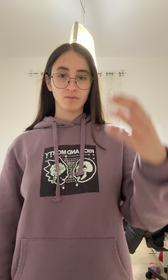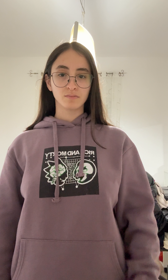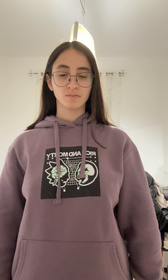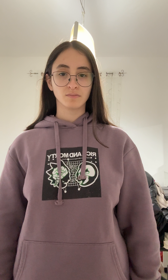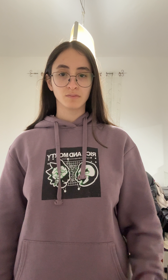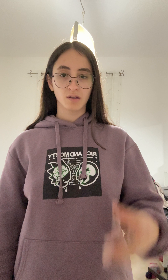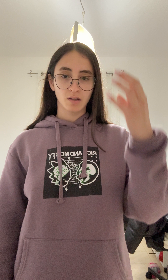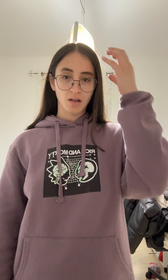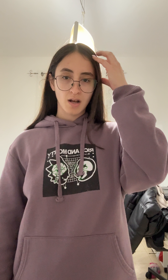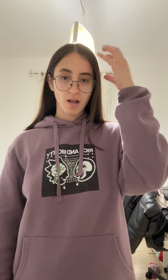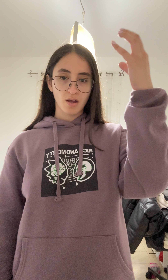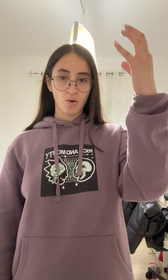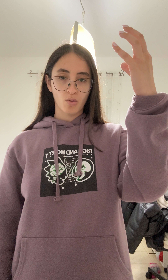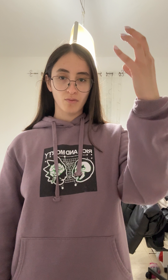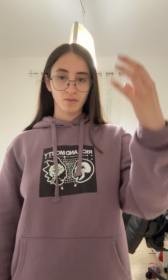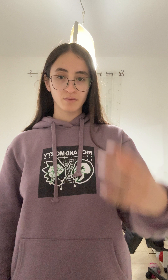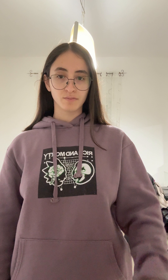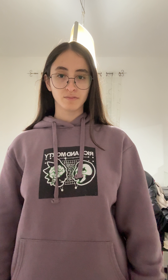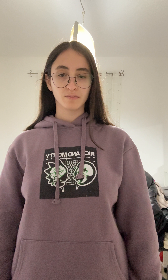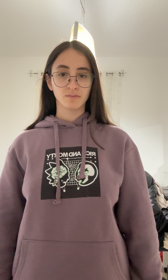לאהוב